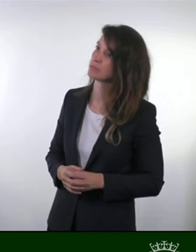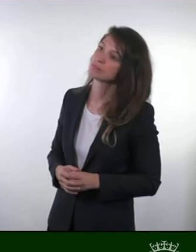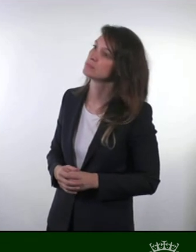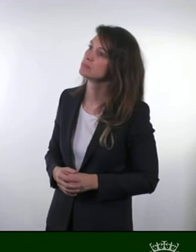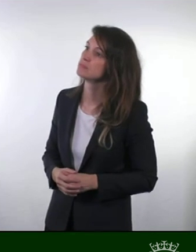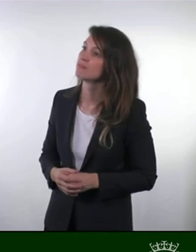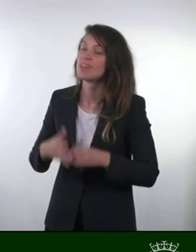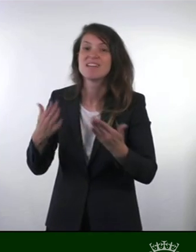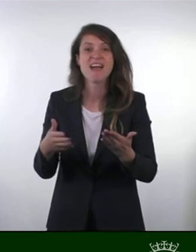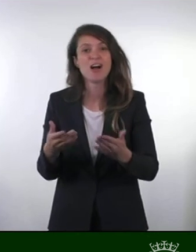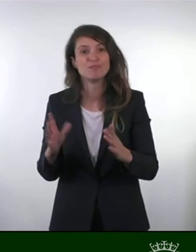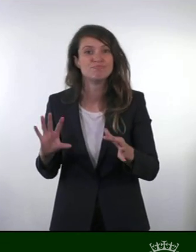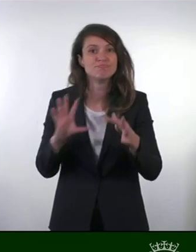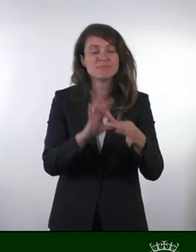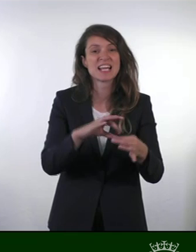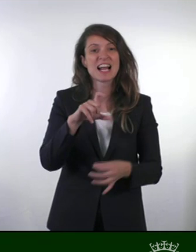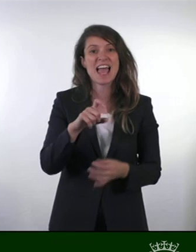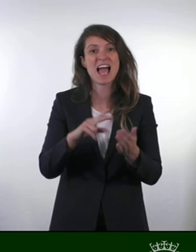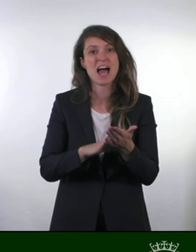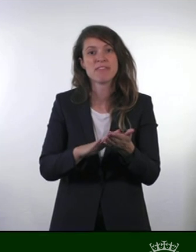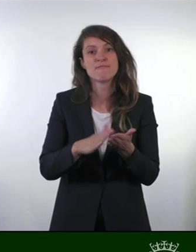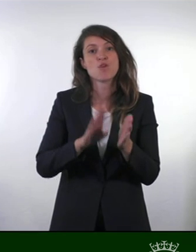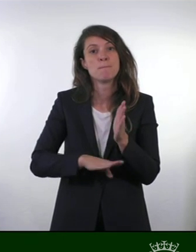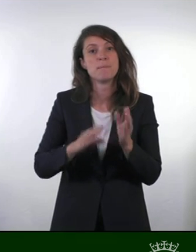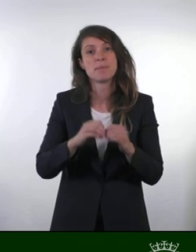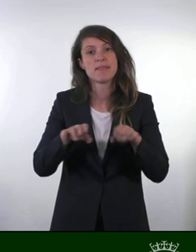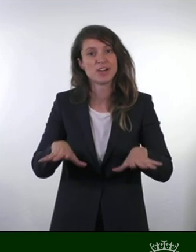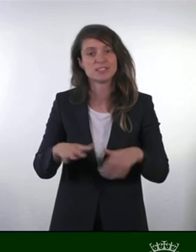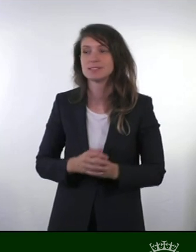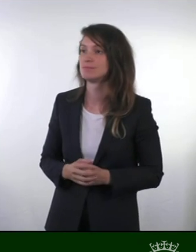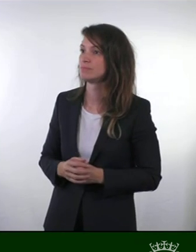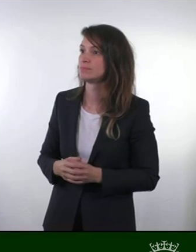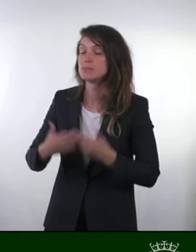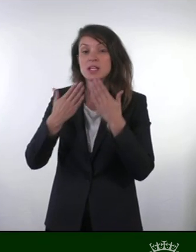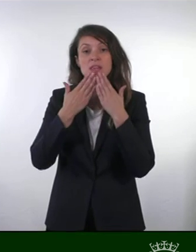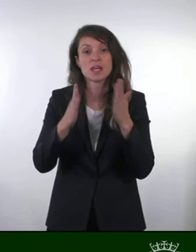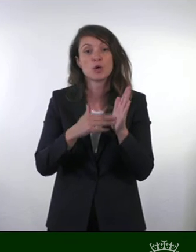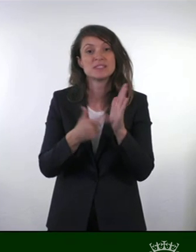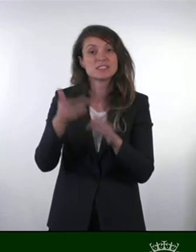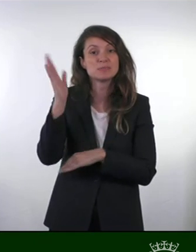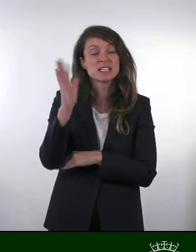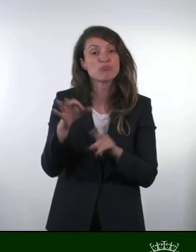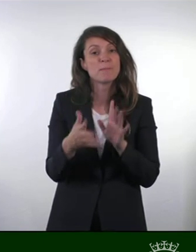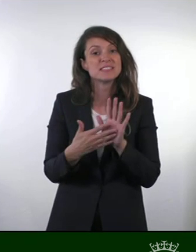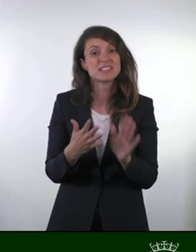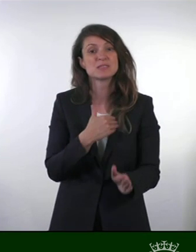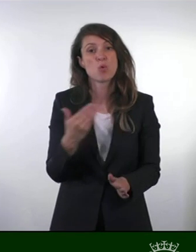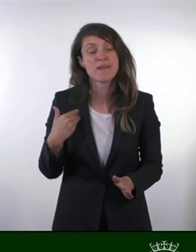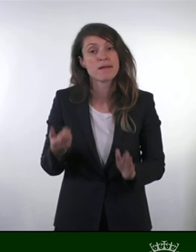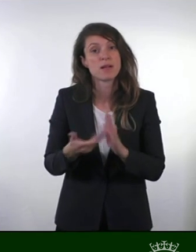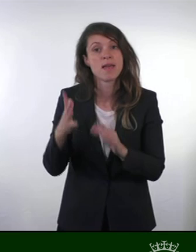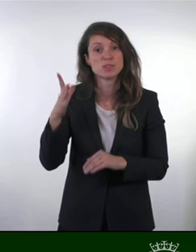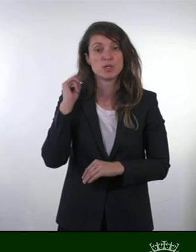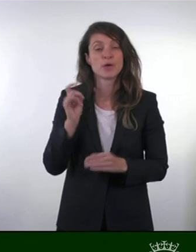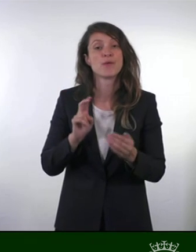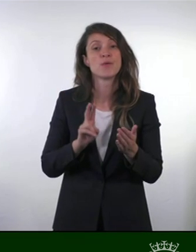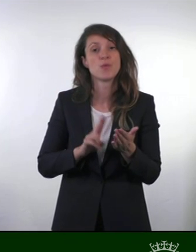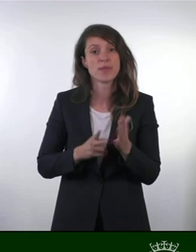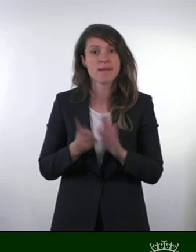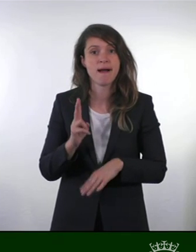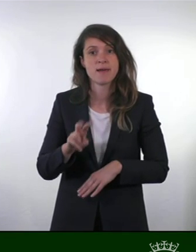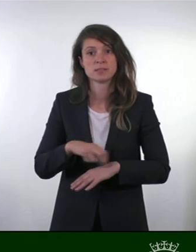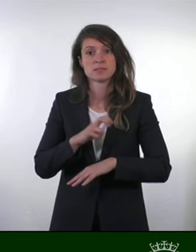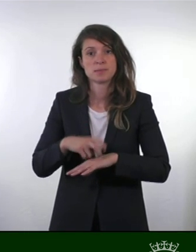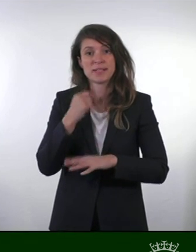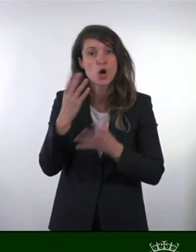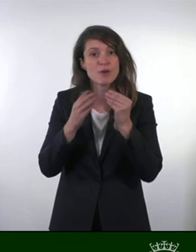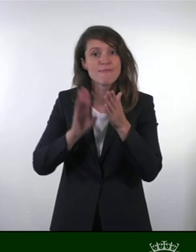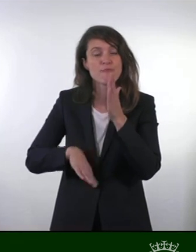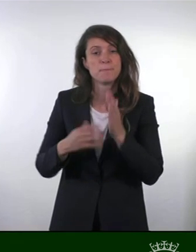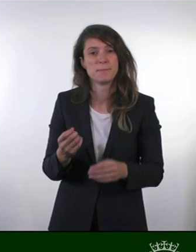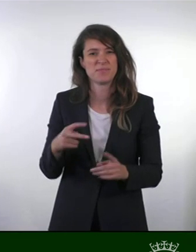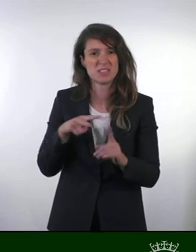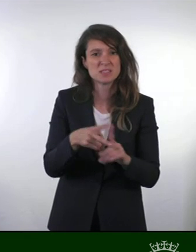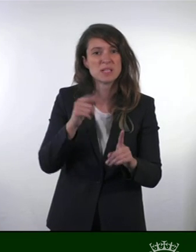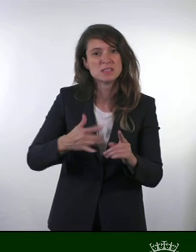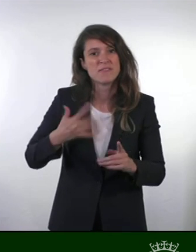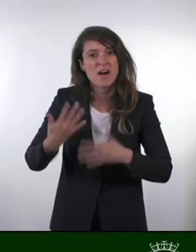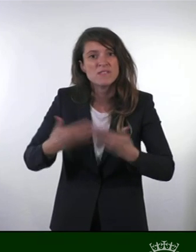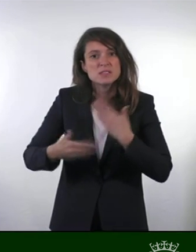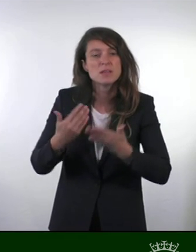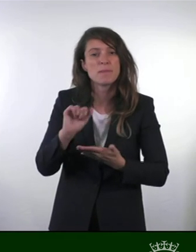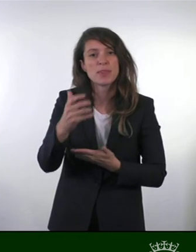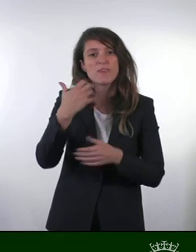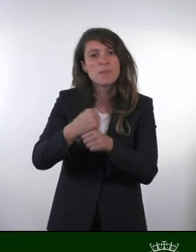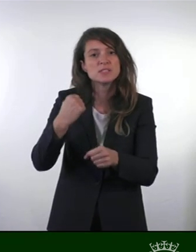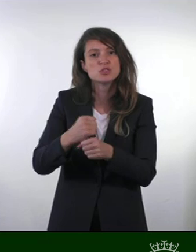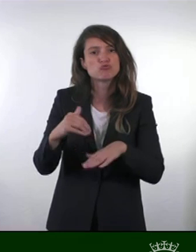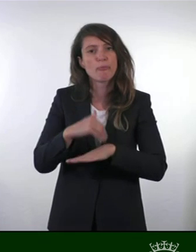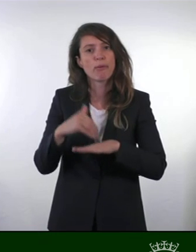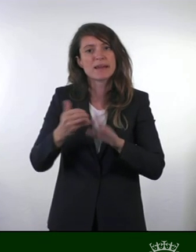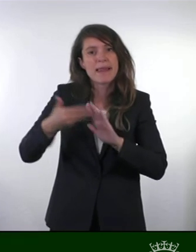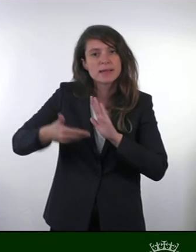This morning and last week the Northern Ireland Affairs Committee heard from victims and survivors about the Government’s troubles legacy proposals.